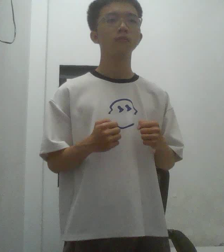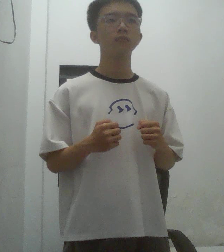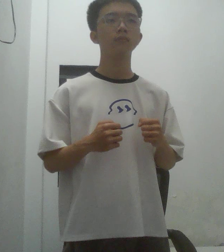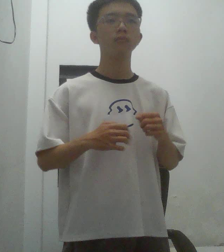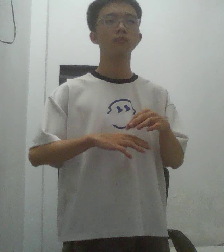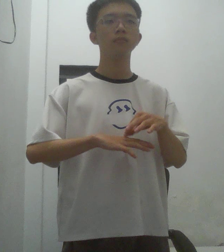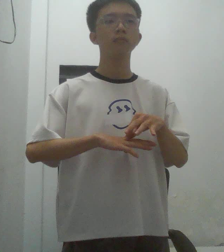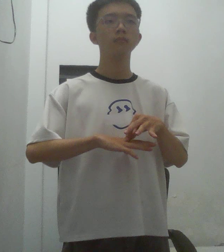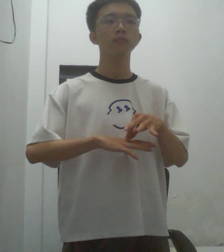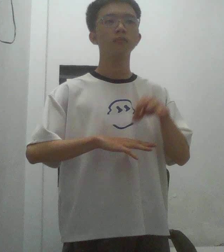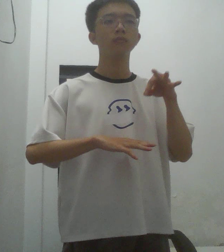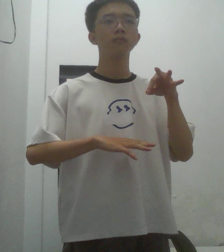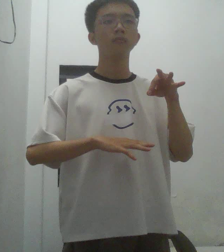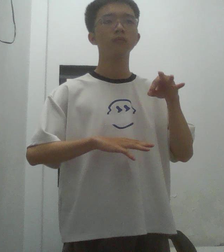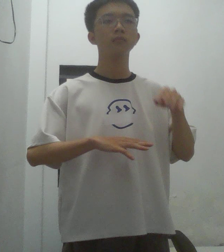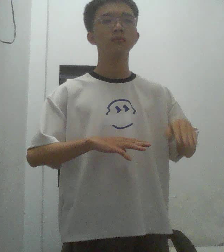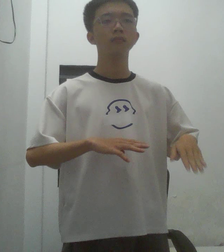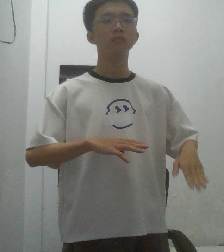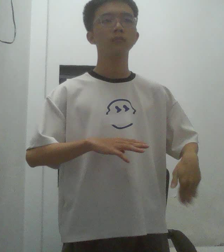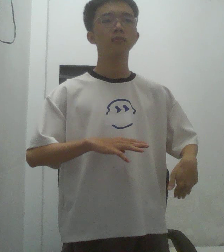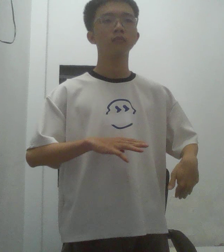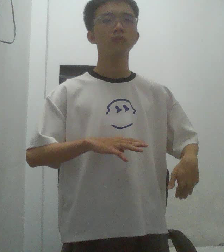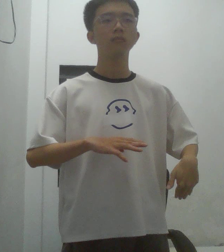tuan sau